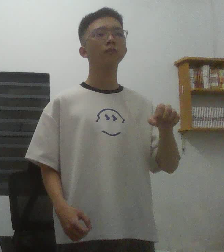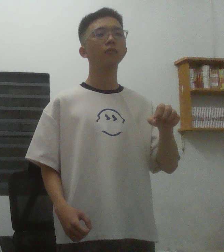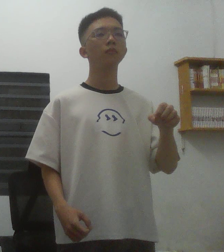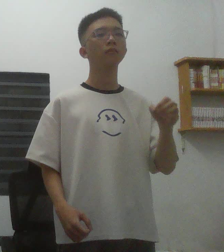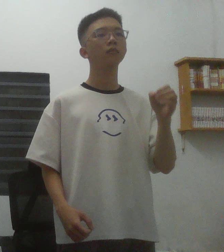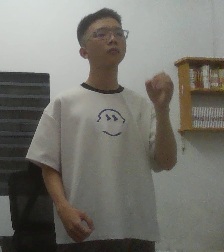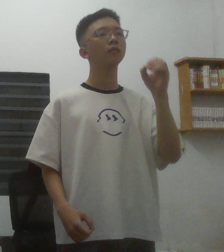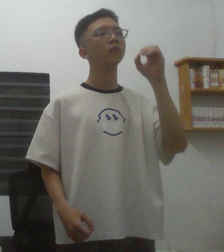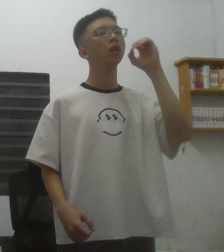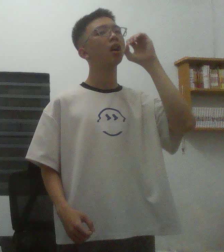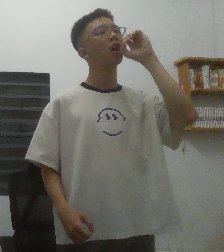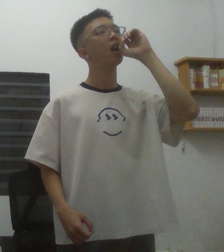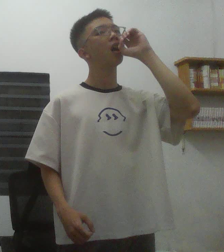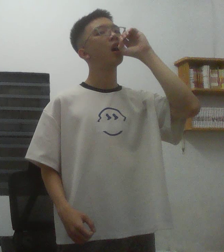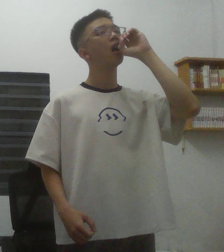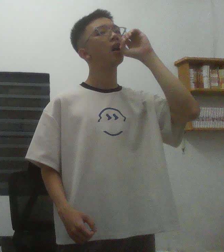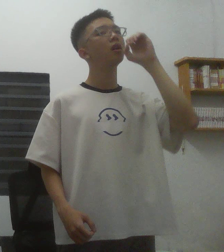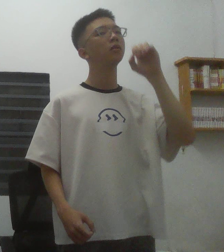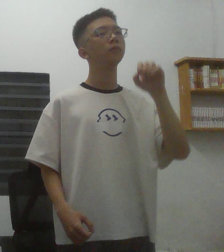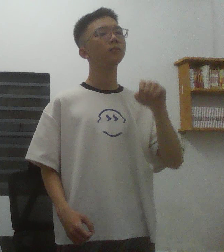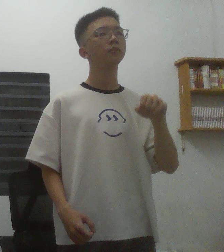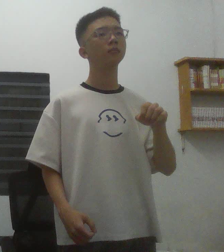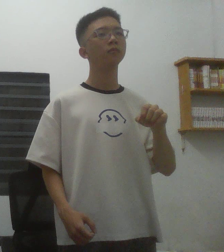uong